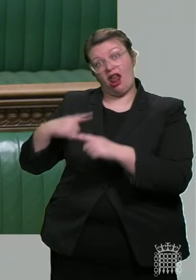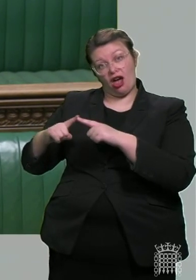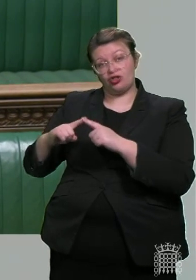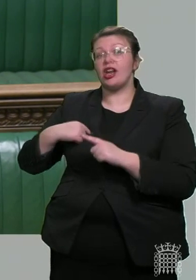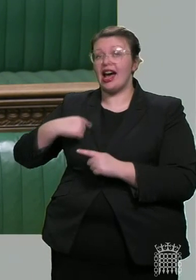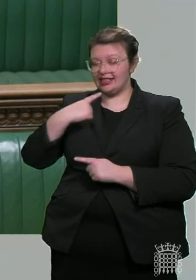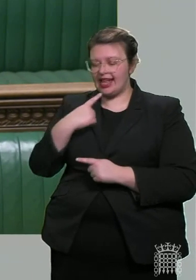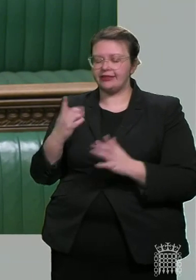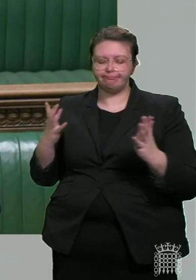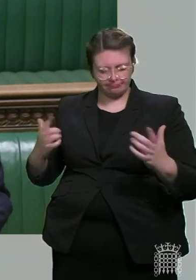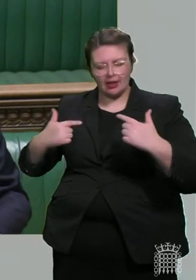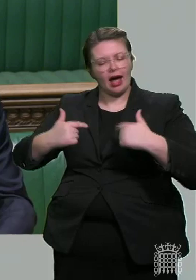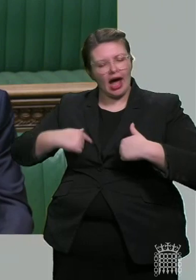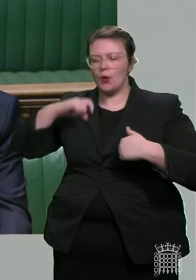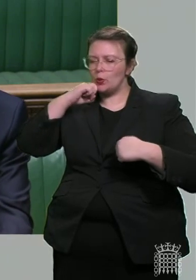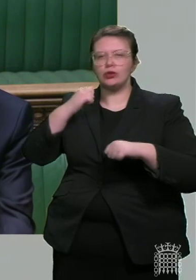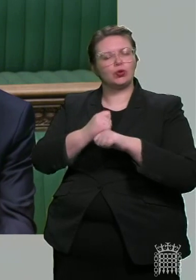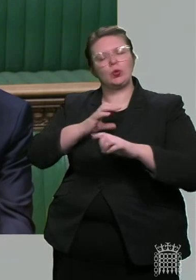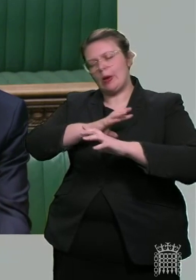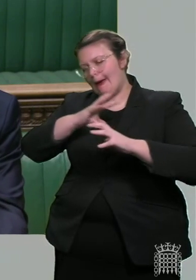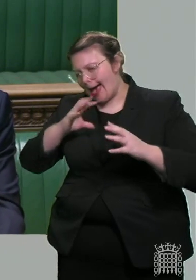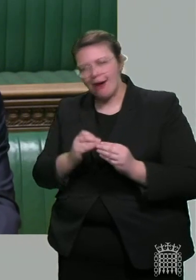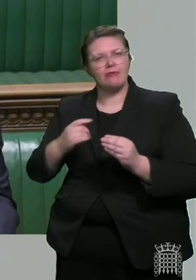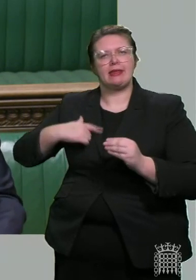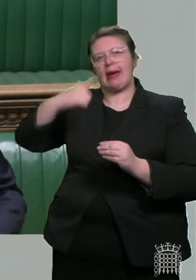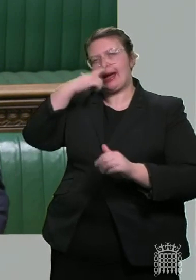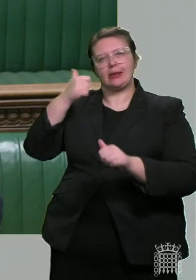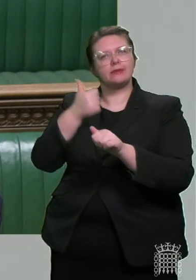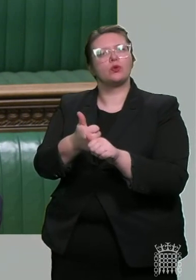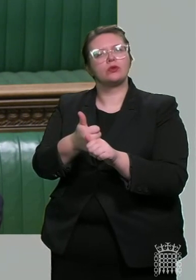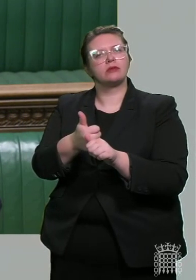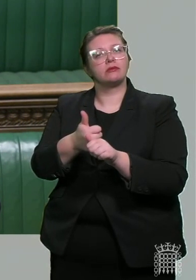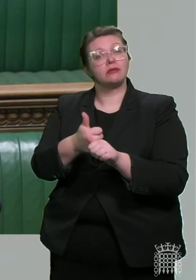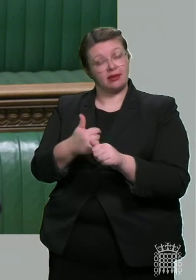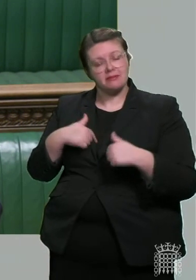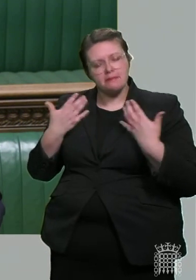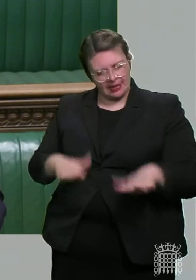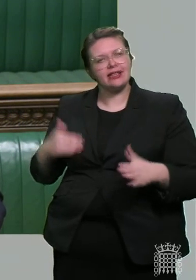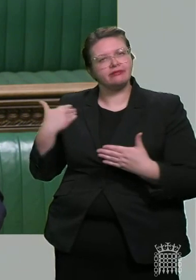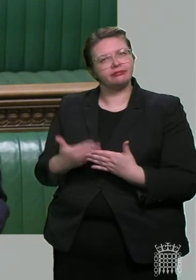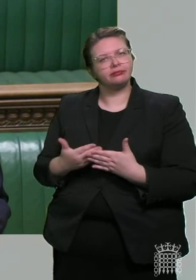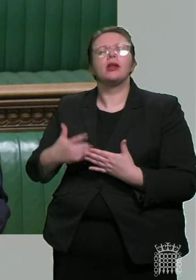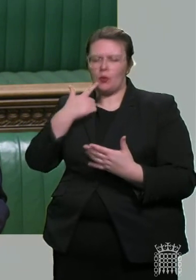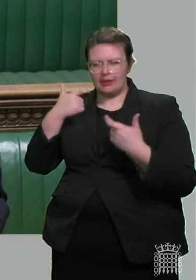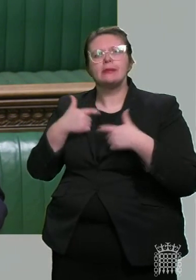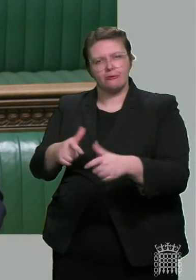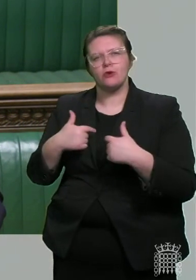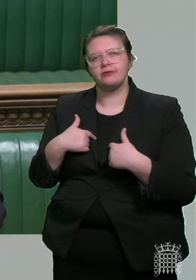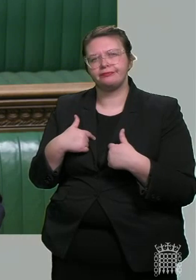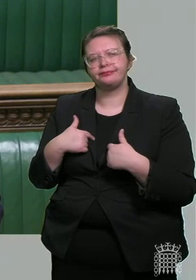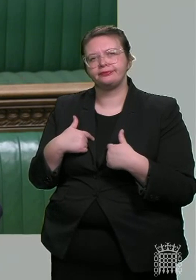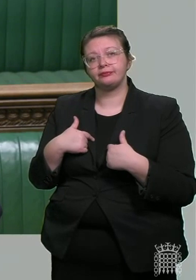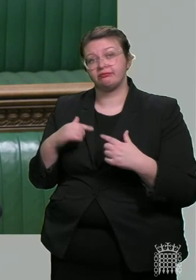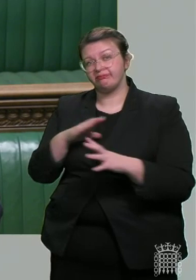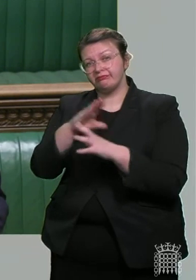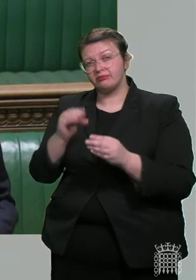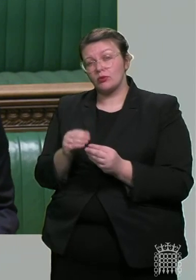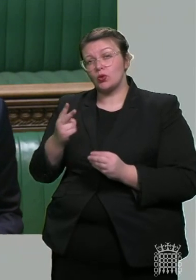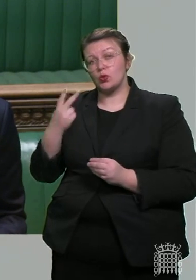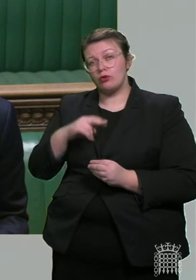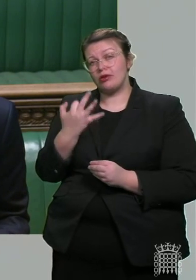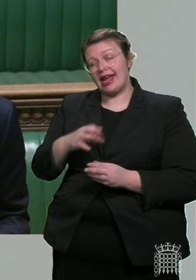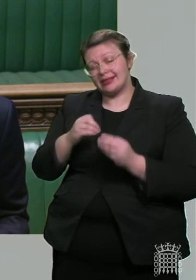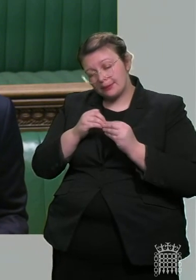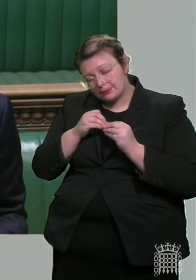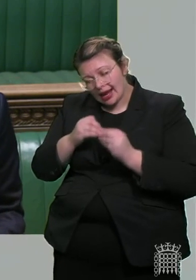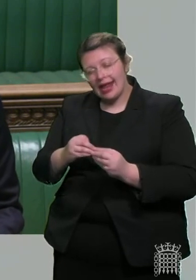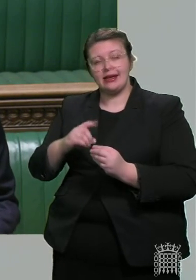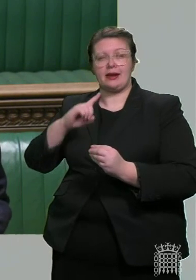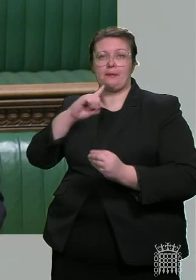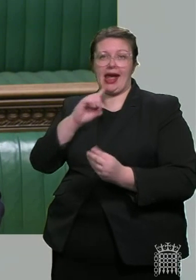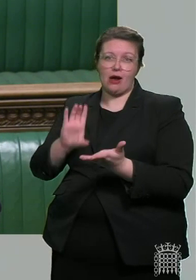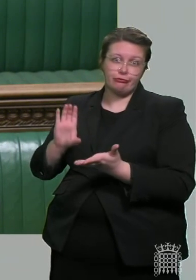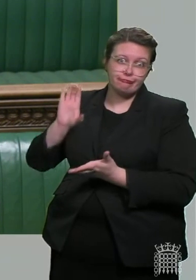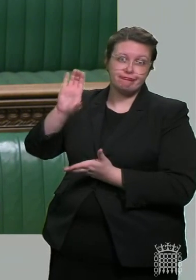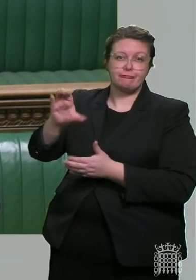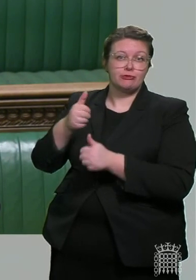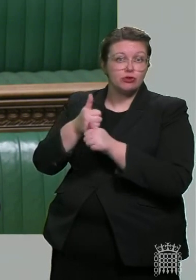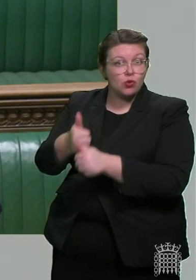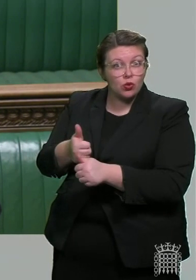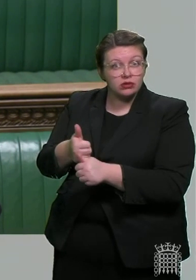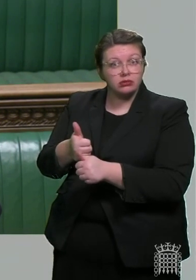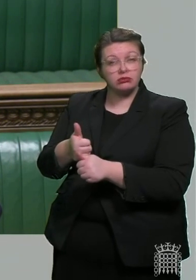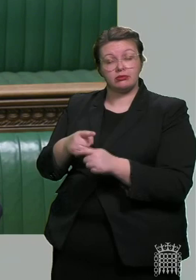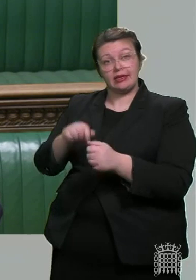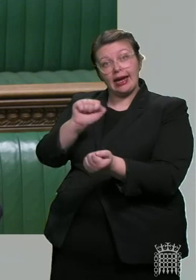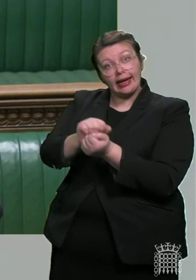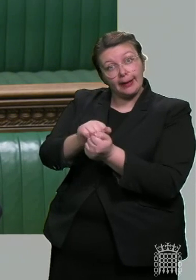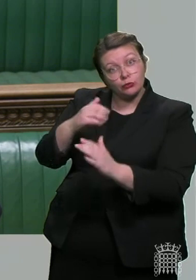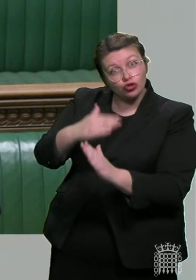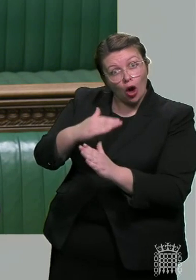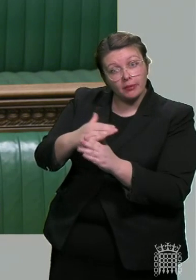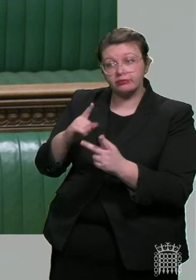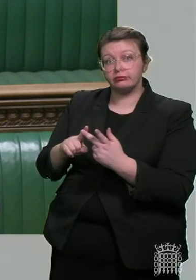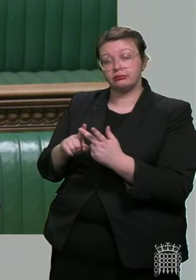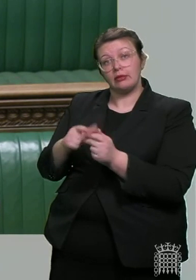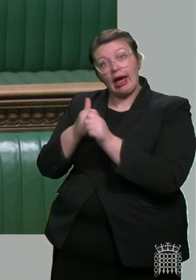I have done and I will do so. We have announced over £280 billion of support, protecting jobs, keeping businesses afloat, helping families get by.